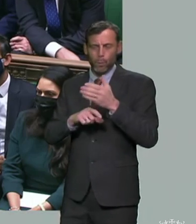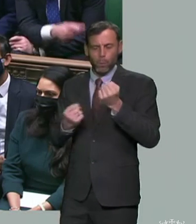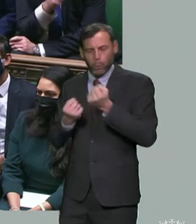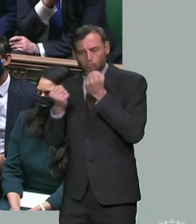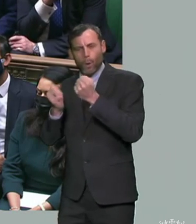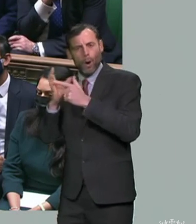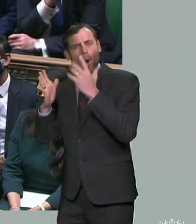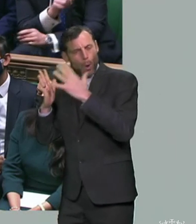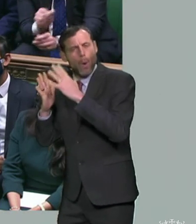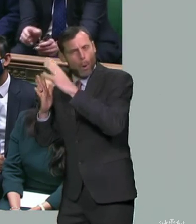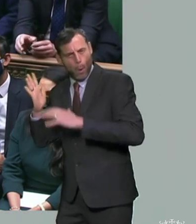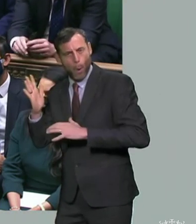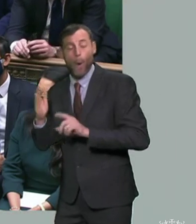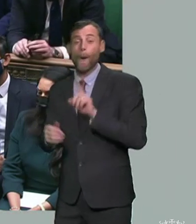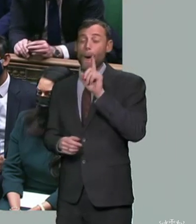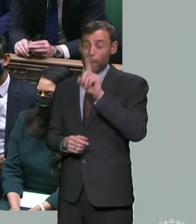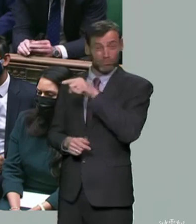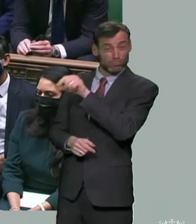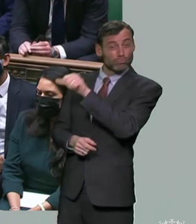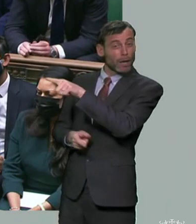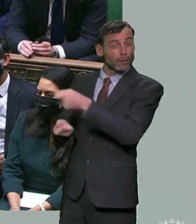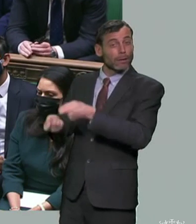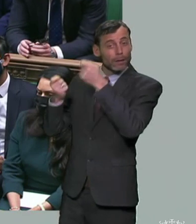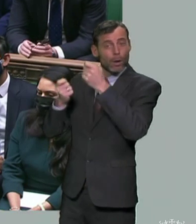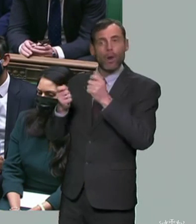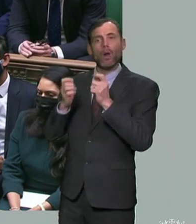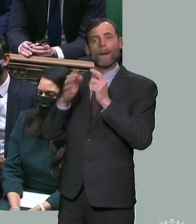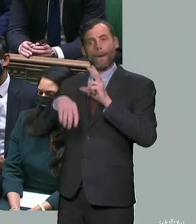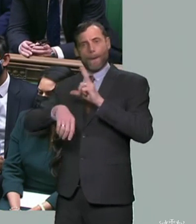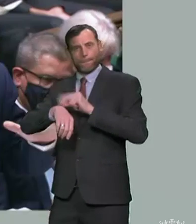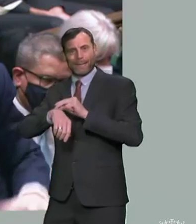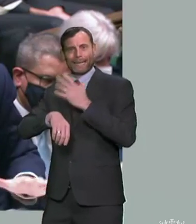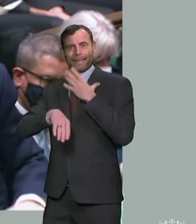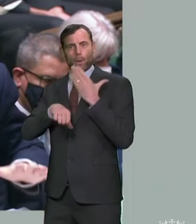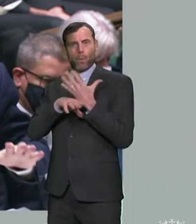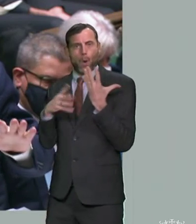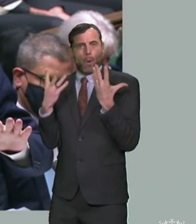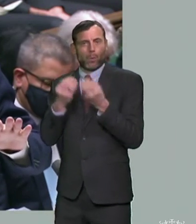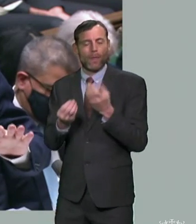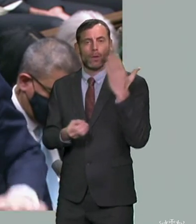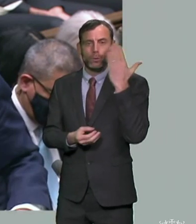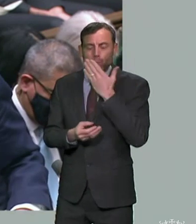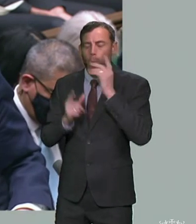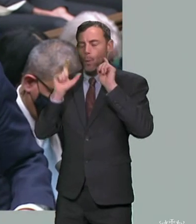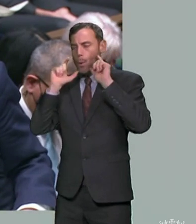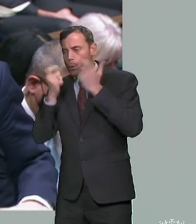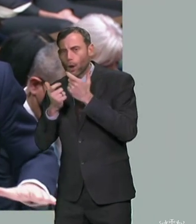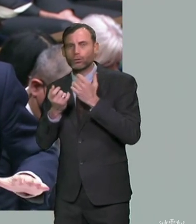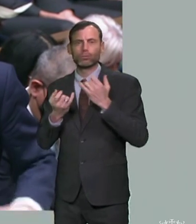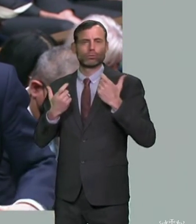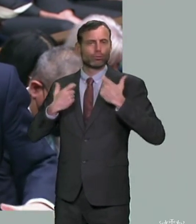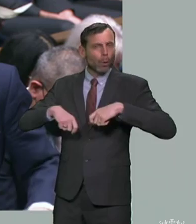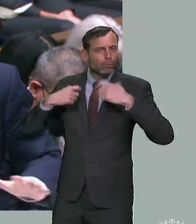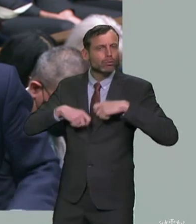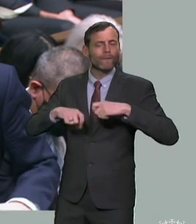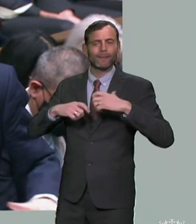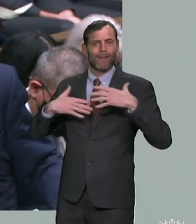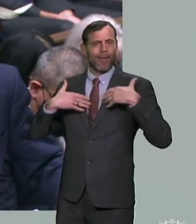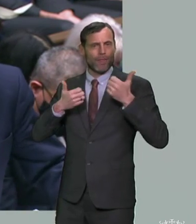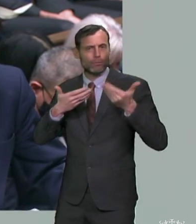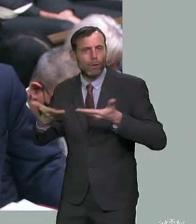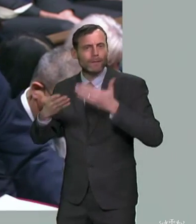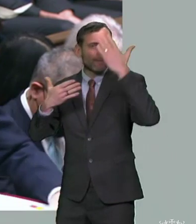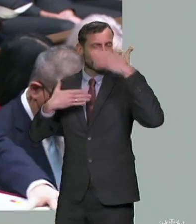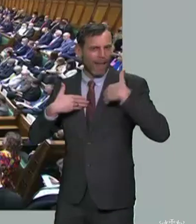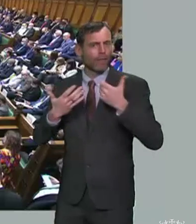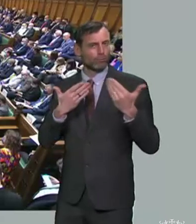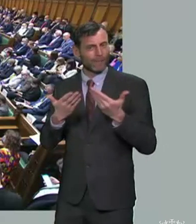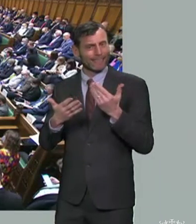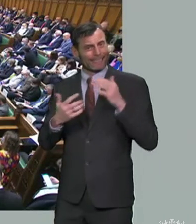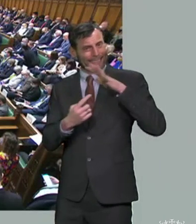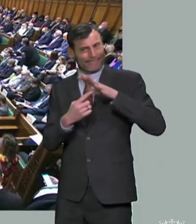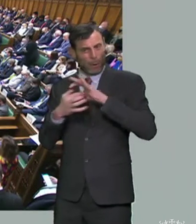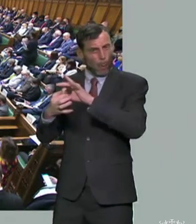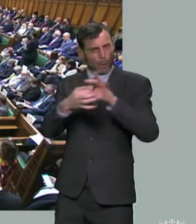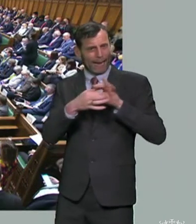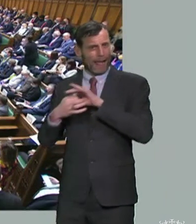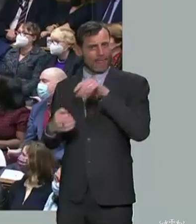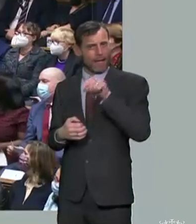But it is also, as she rightly says, important to get all the institutions of the state to work together: schools, colleges, social services, the health service and mental health service as well.